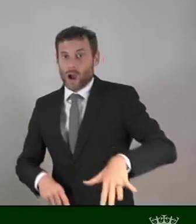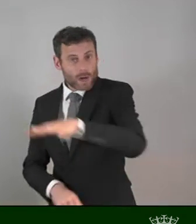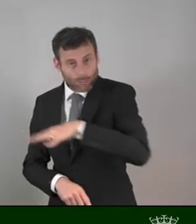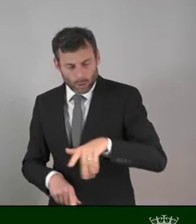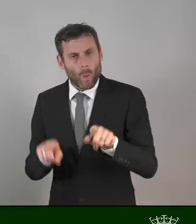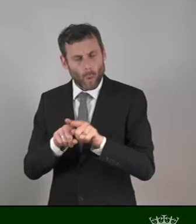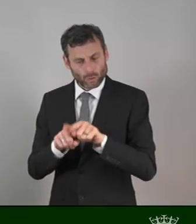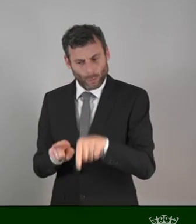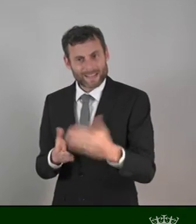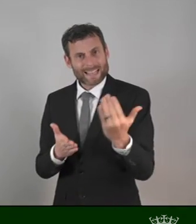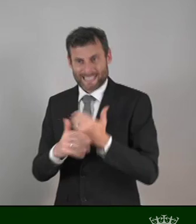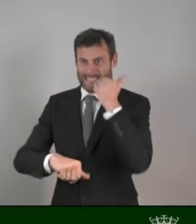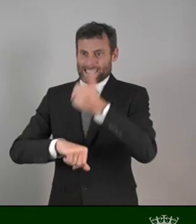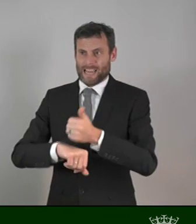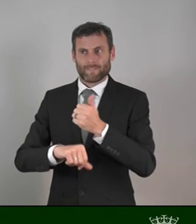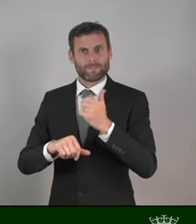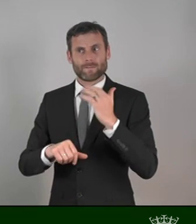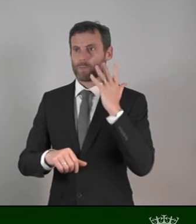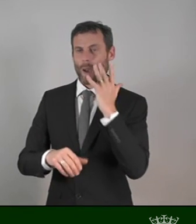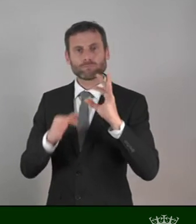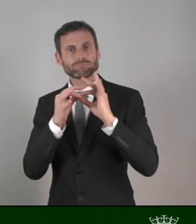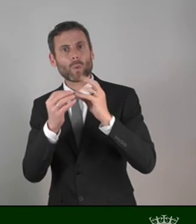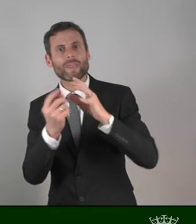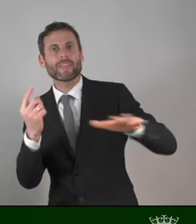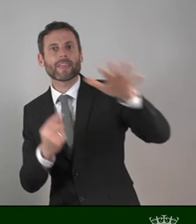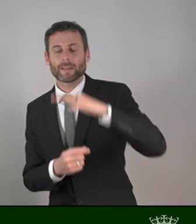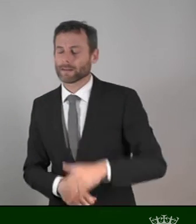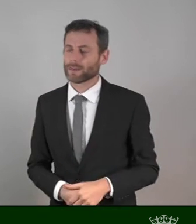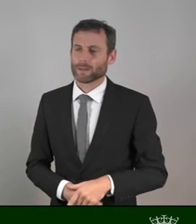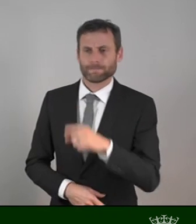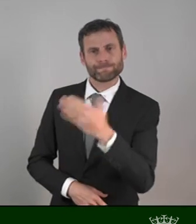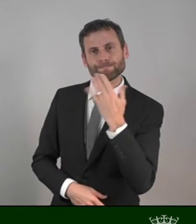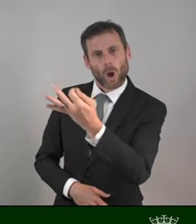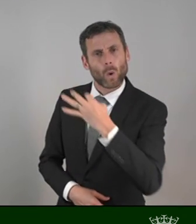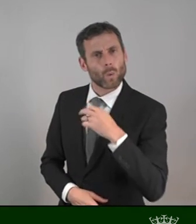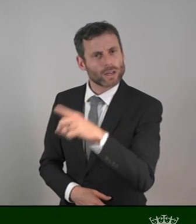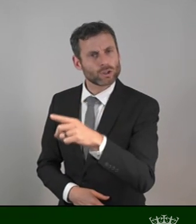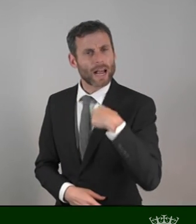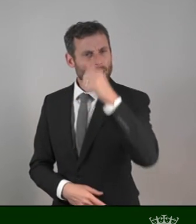My honourable Friend raises a most important point that I know is of great concern to Members from all parties.